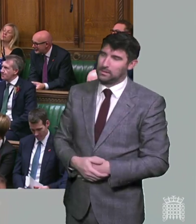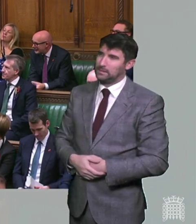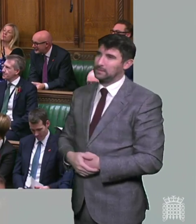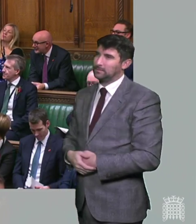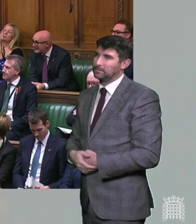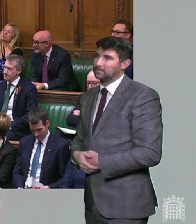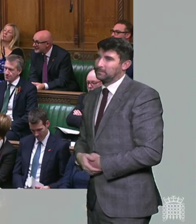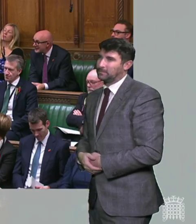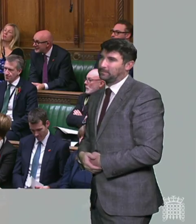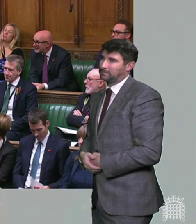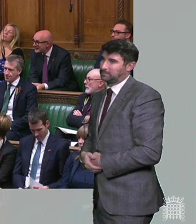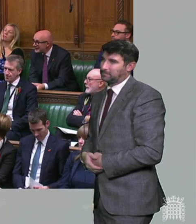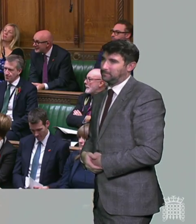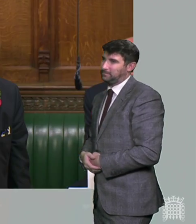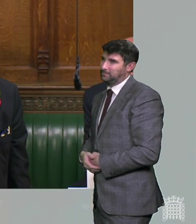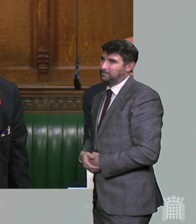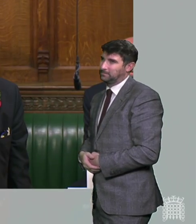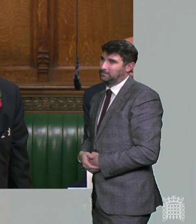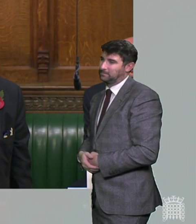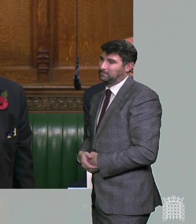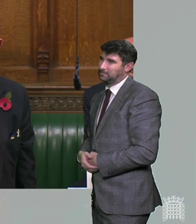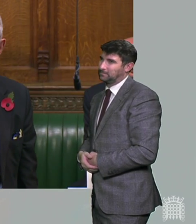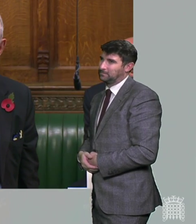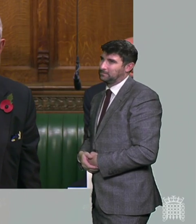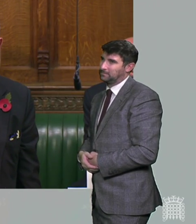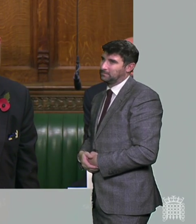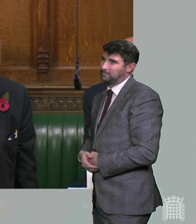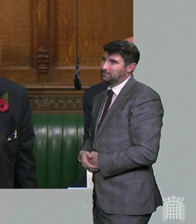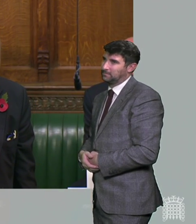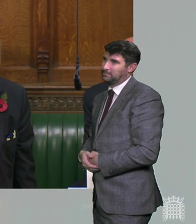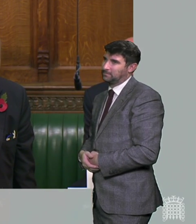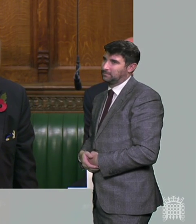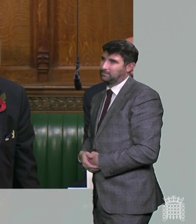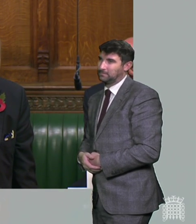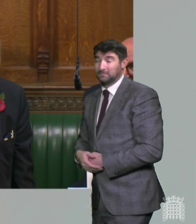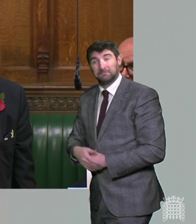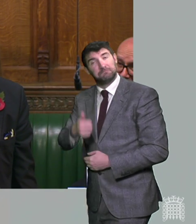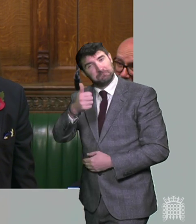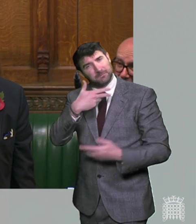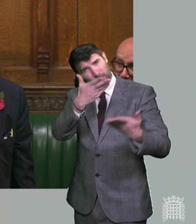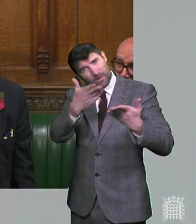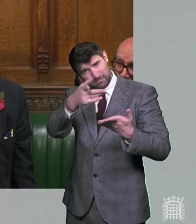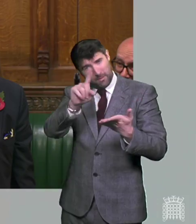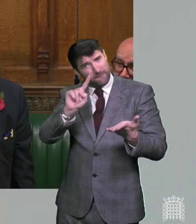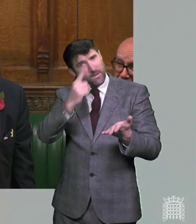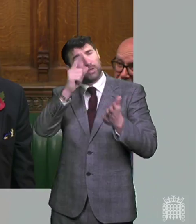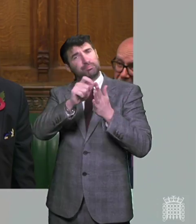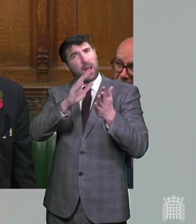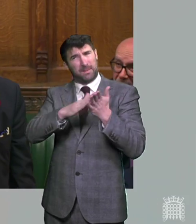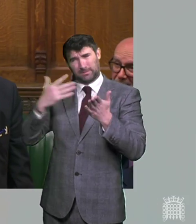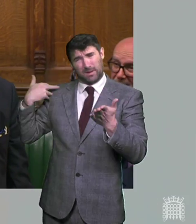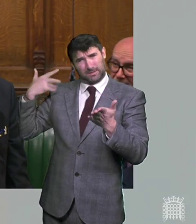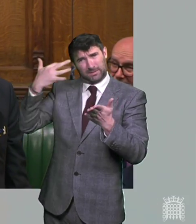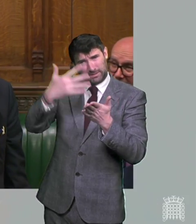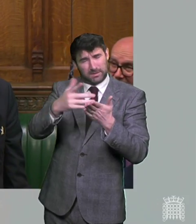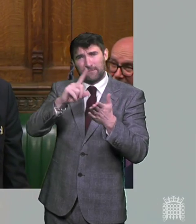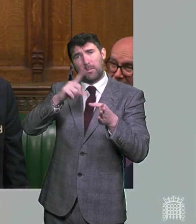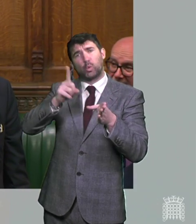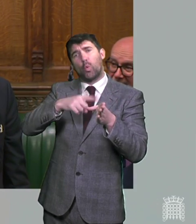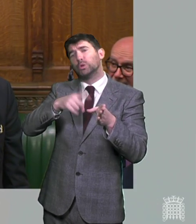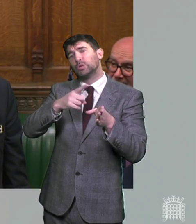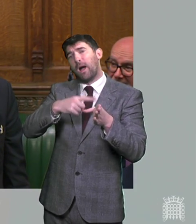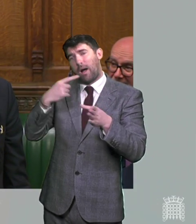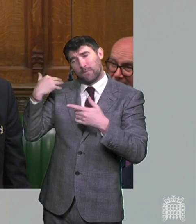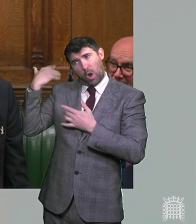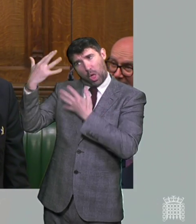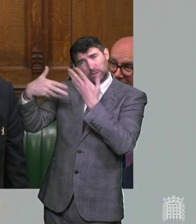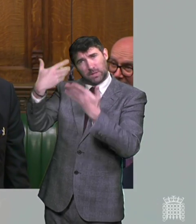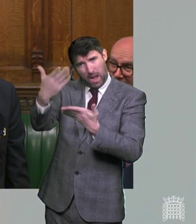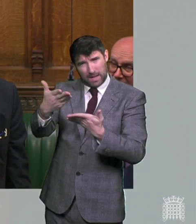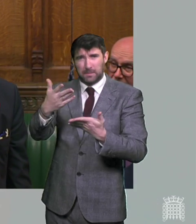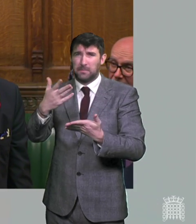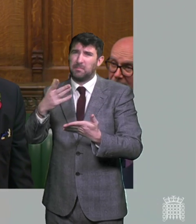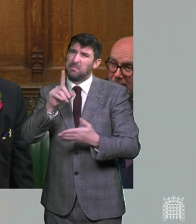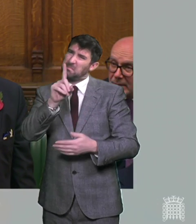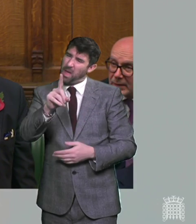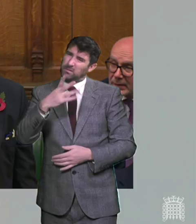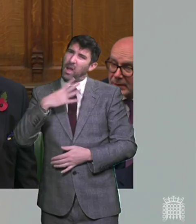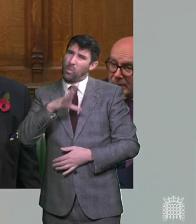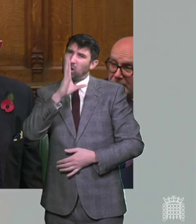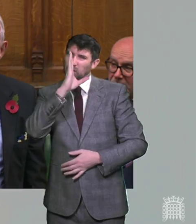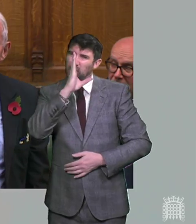I welcome our first Prime Minister from Yorkshire in a very long time—I am trying to be kind to him.